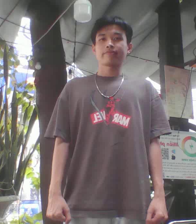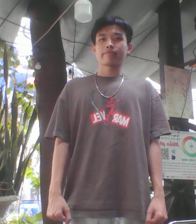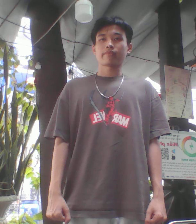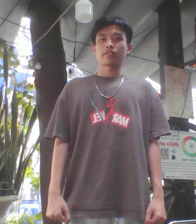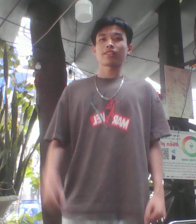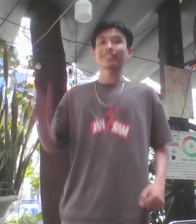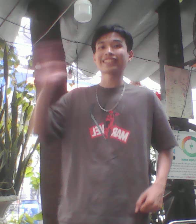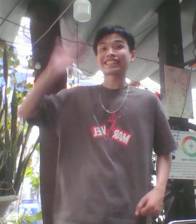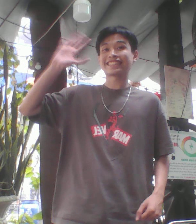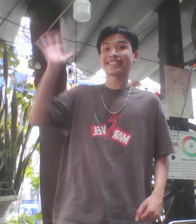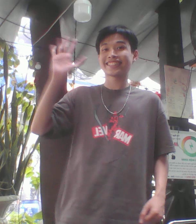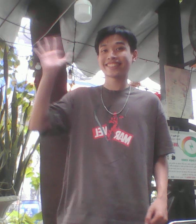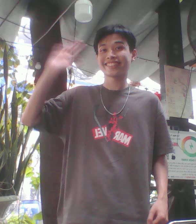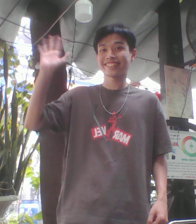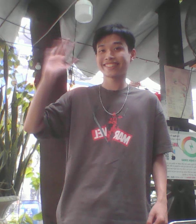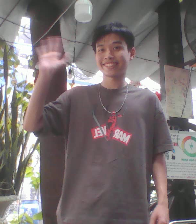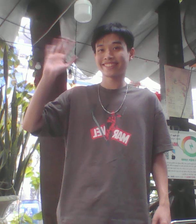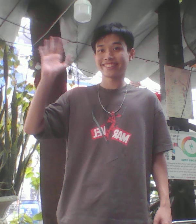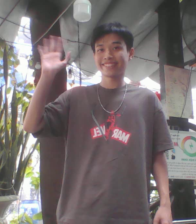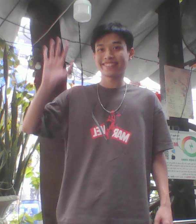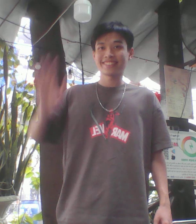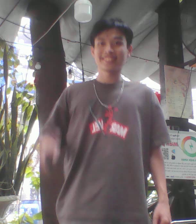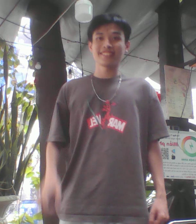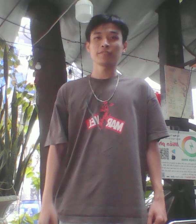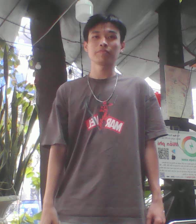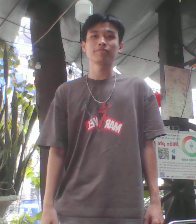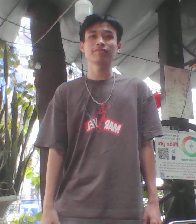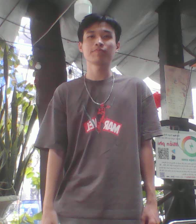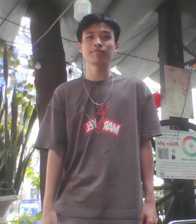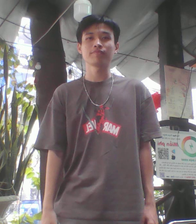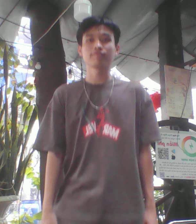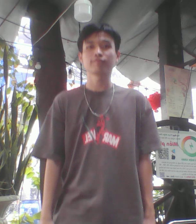xin chào